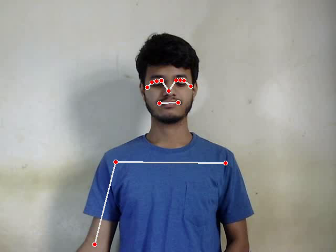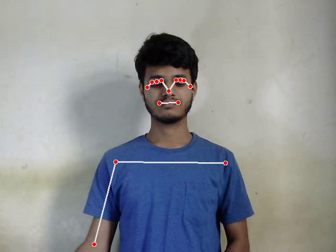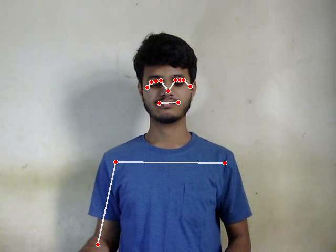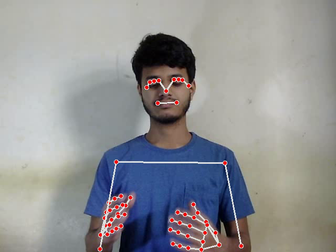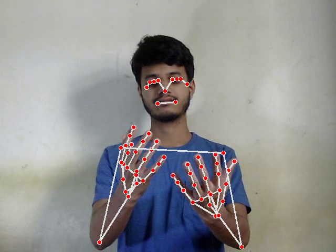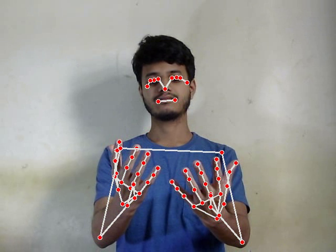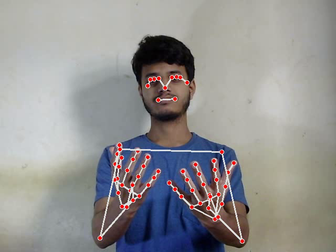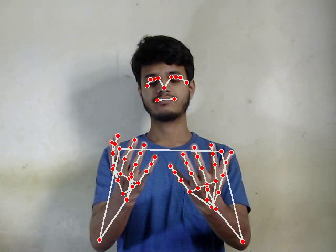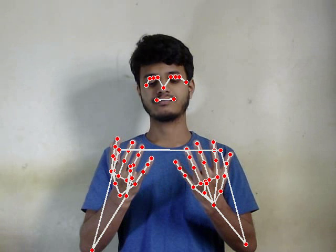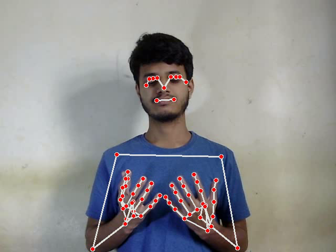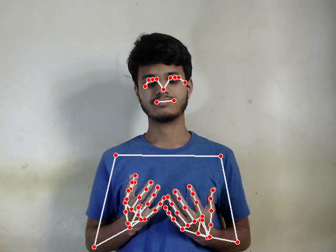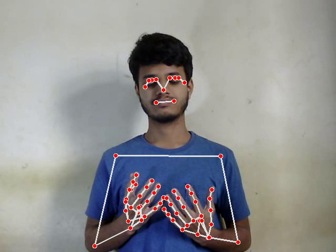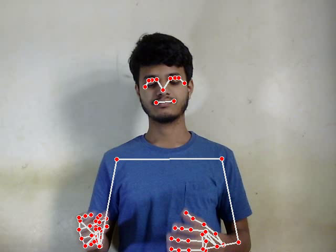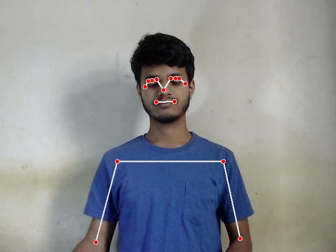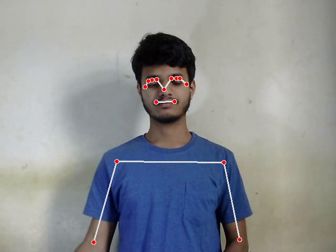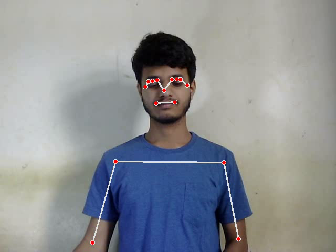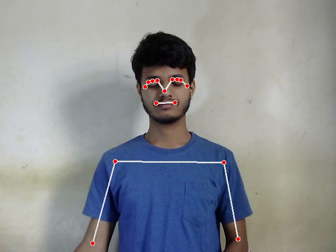want